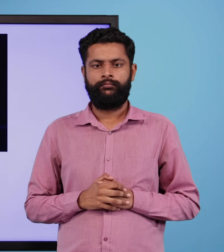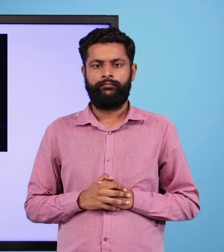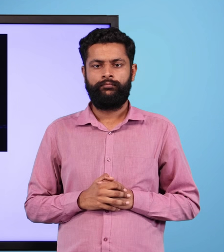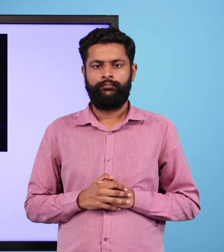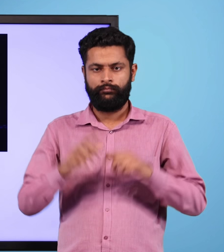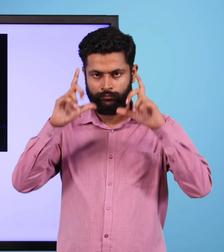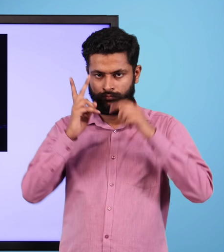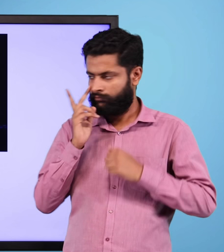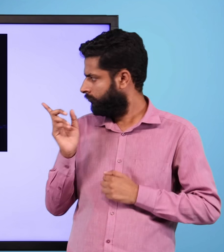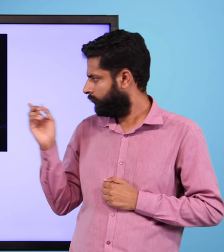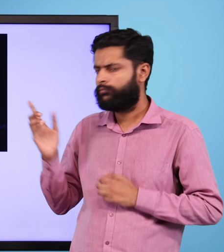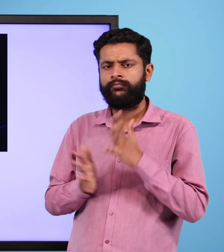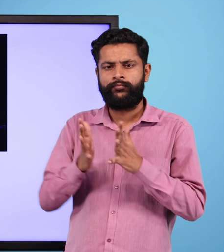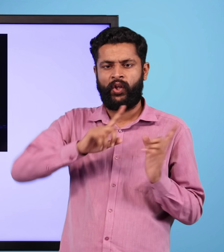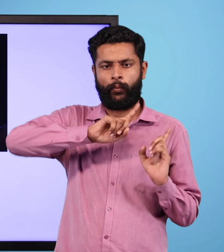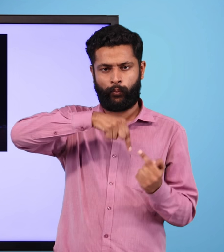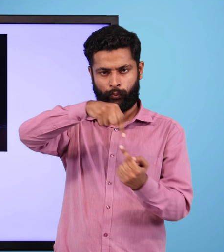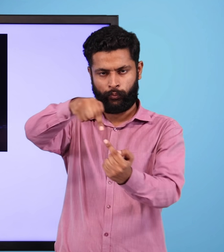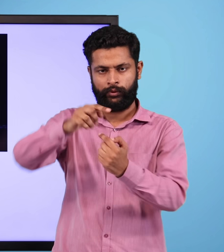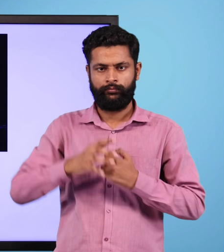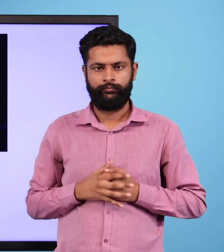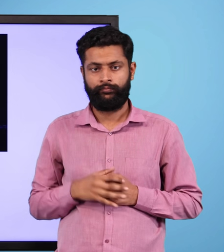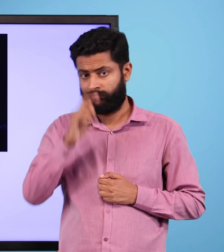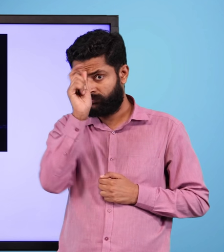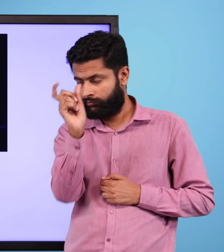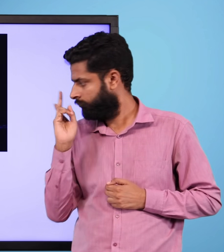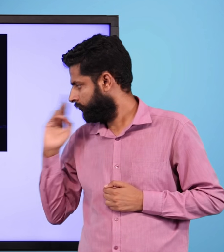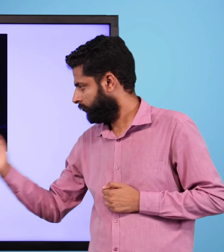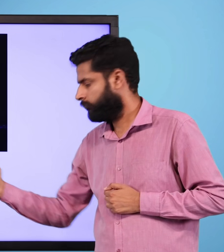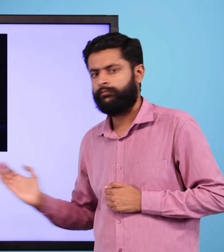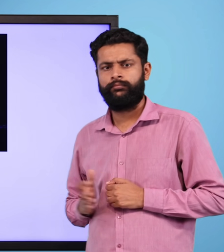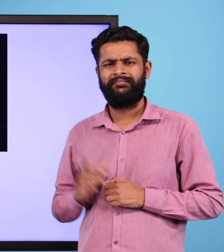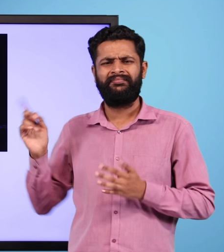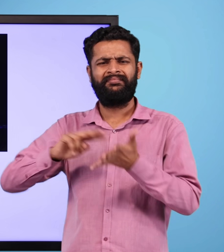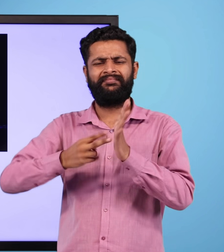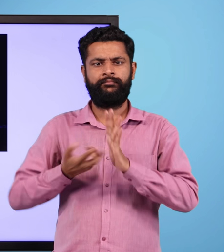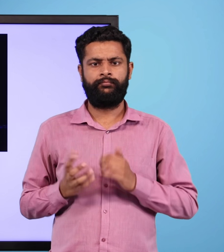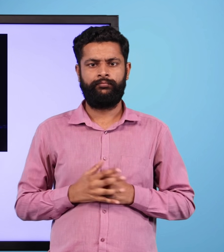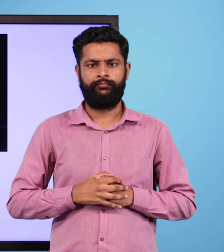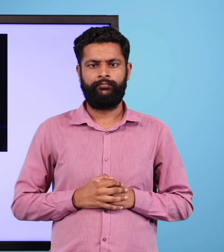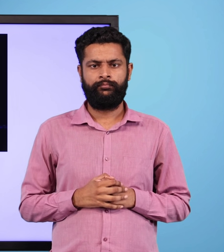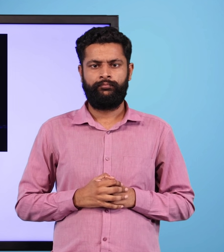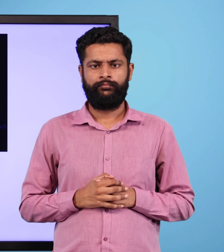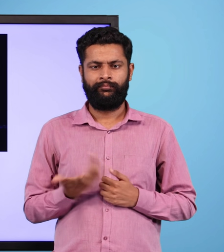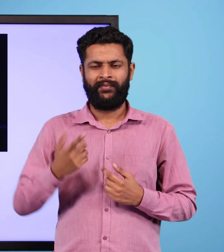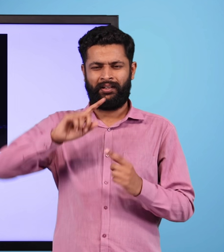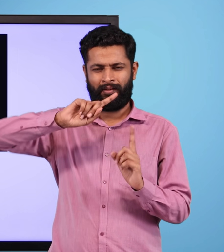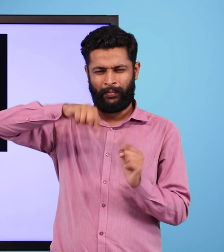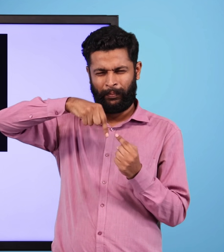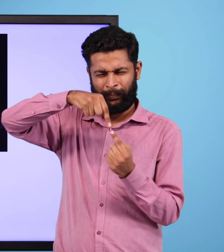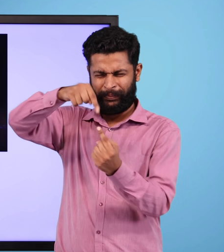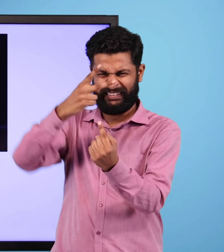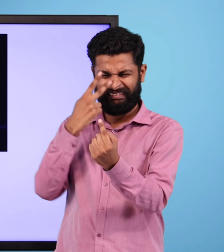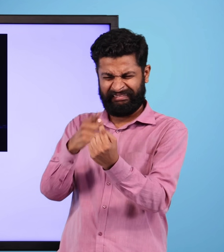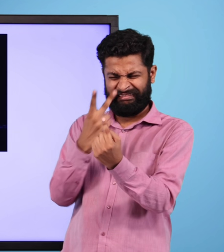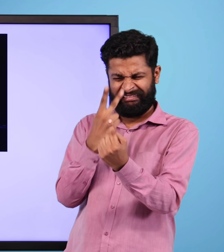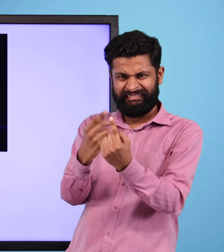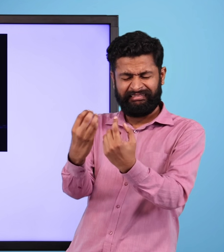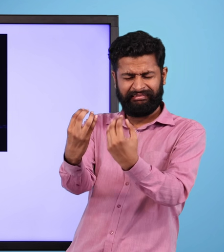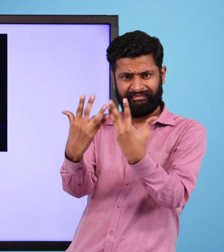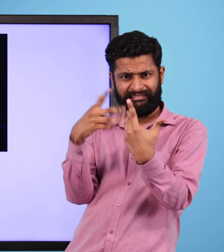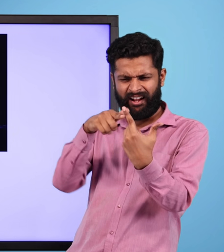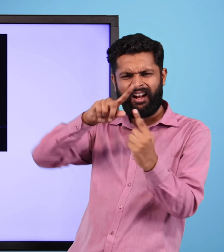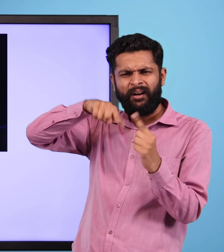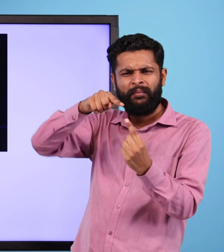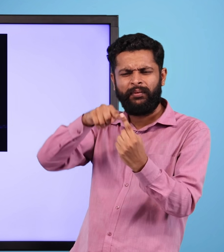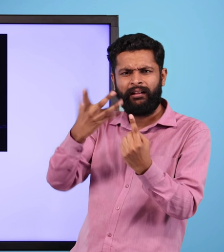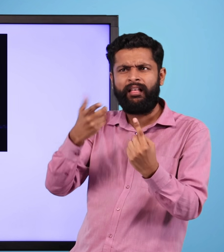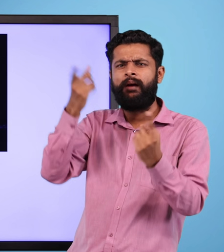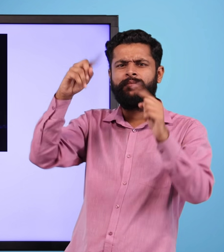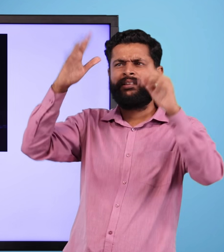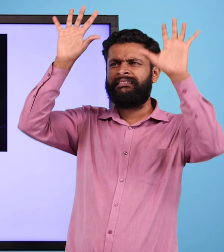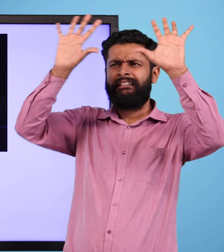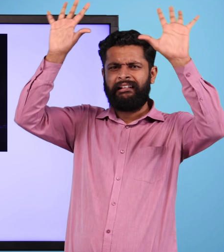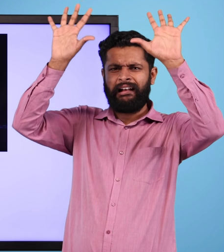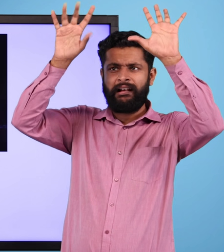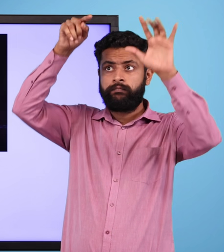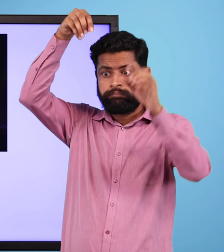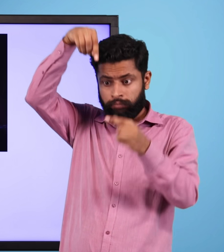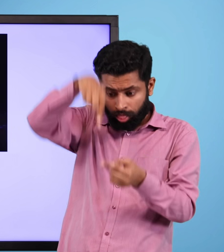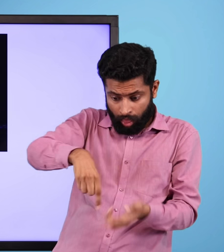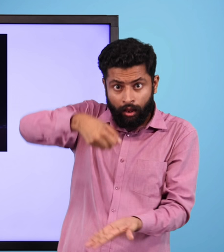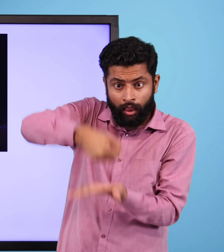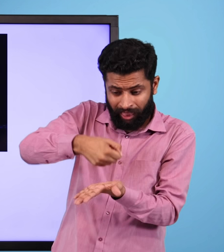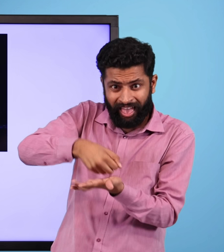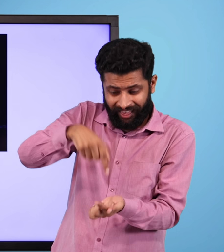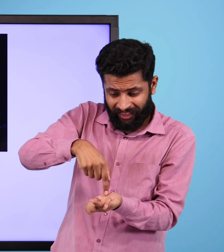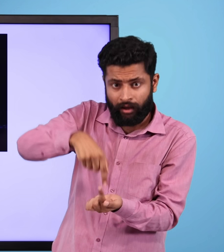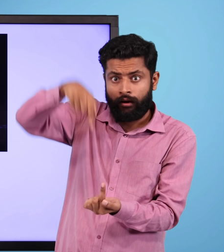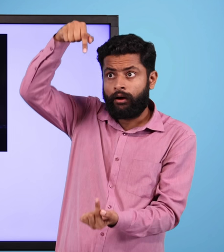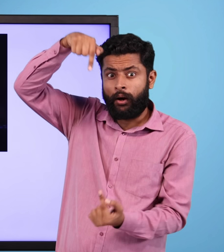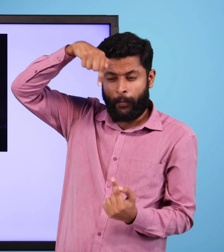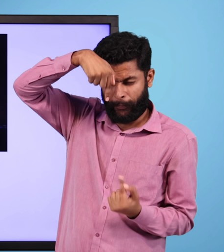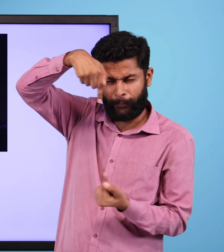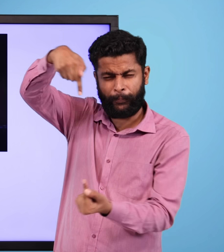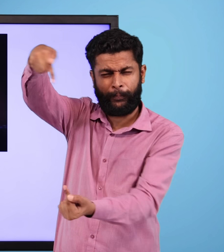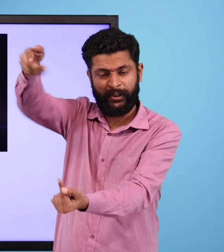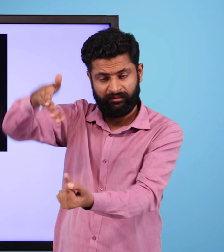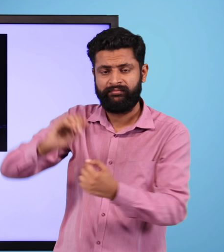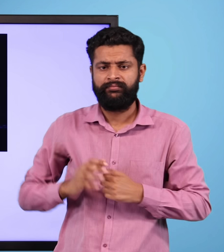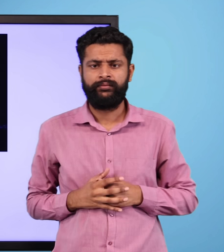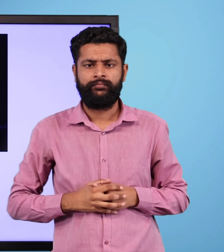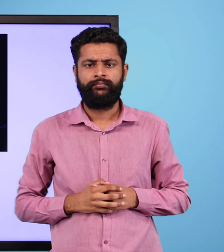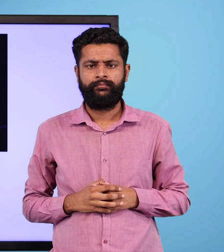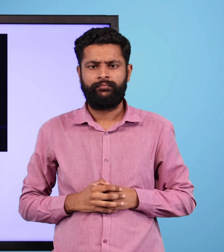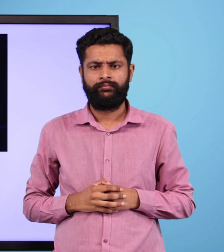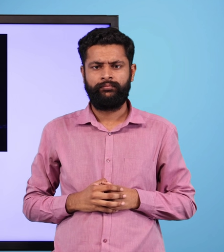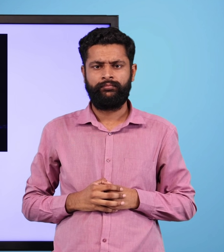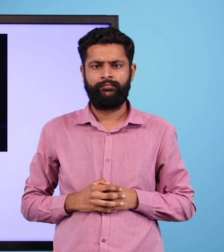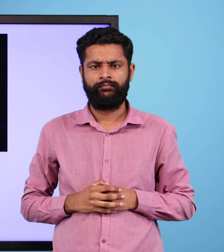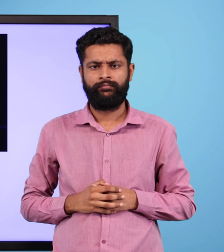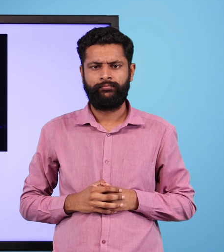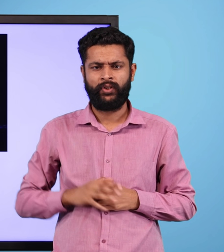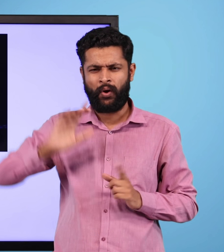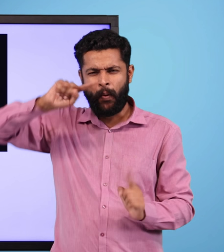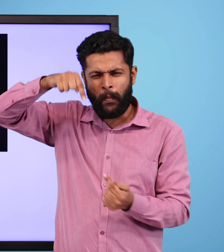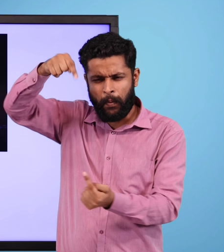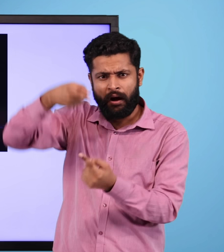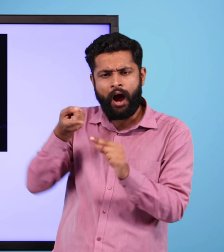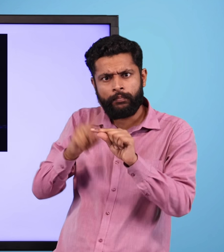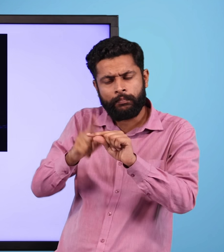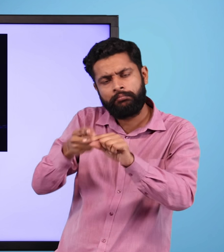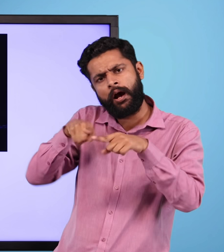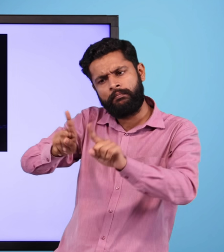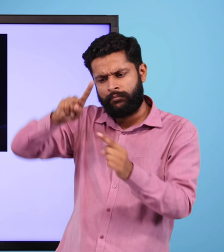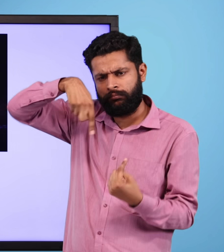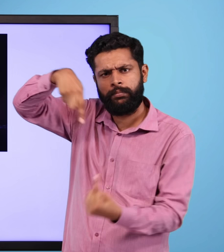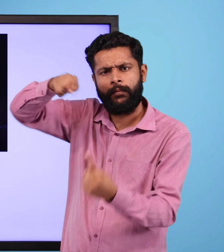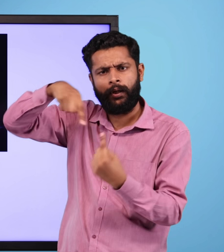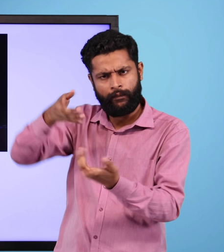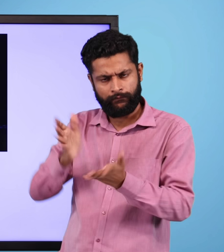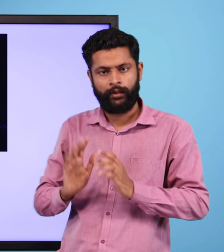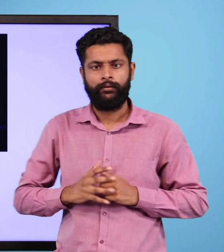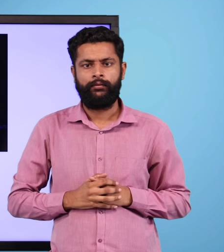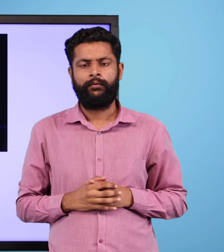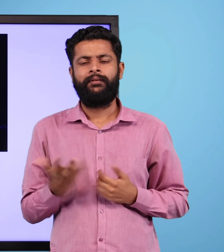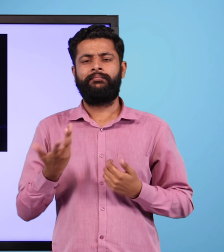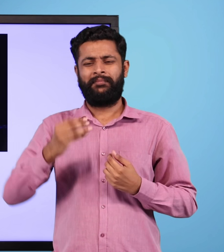This is the sign for tornado. A tornado is a dark funnel shaped cloud that reaches from the sky to the ground. Most of the tornadoes are weak.